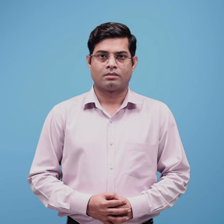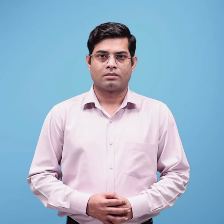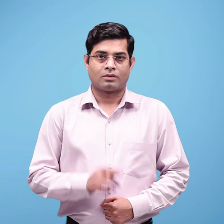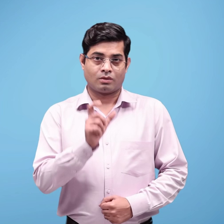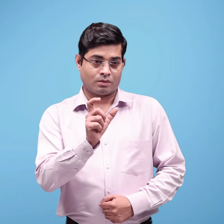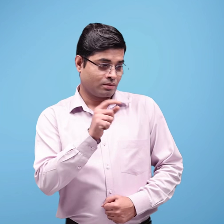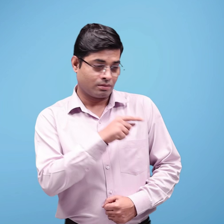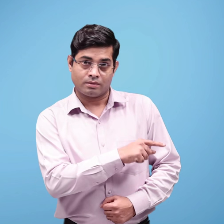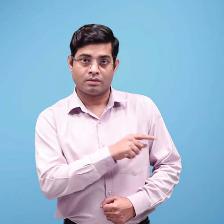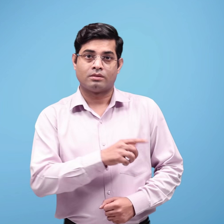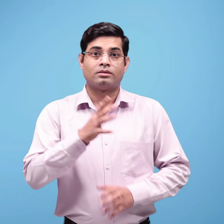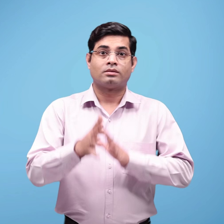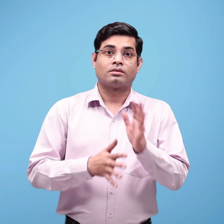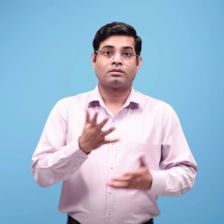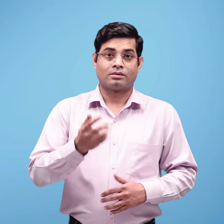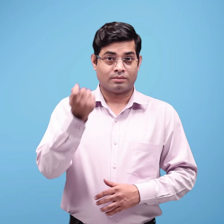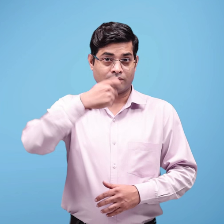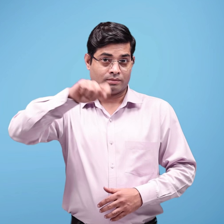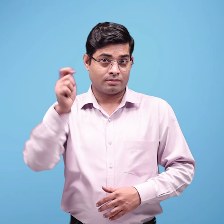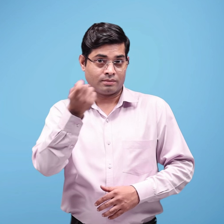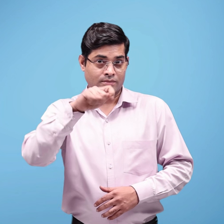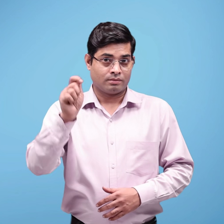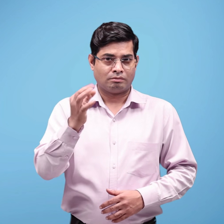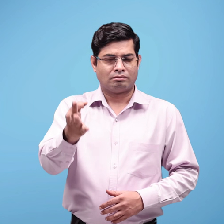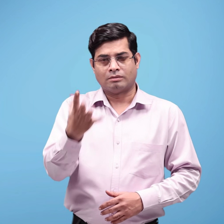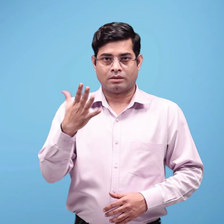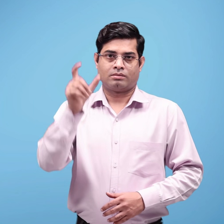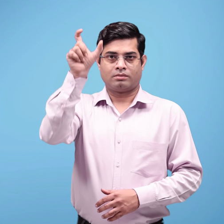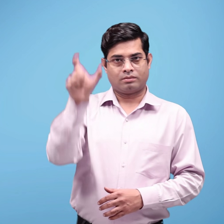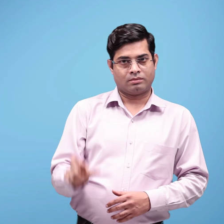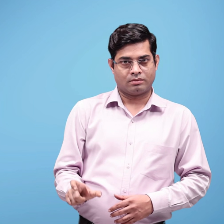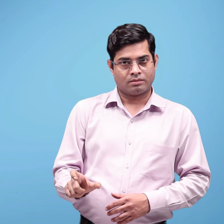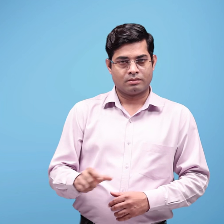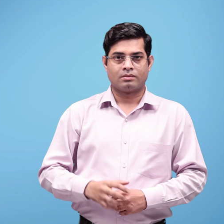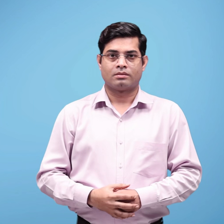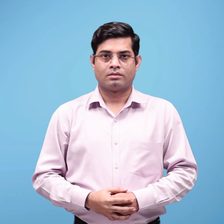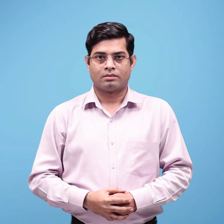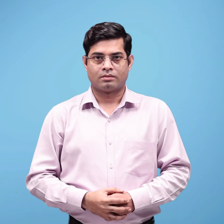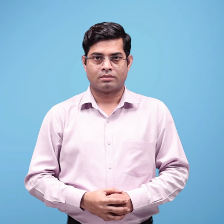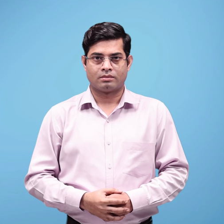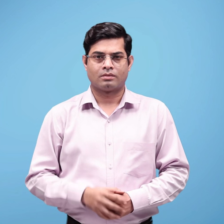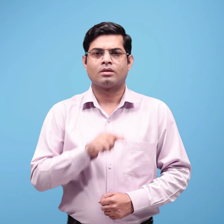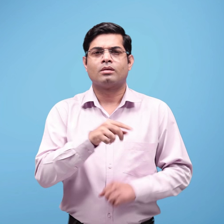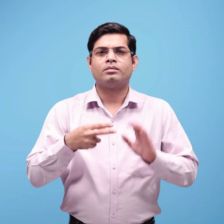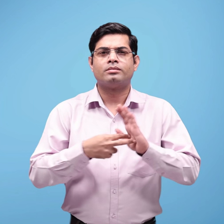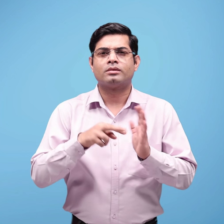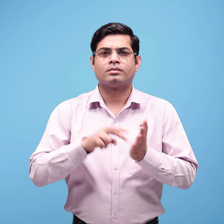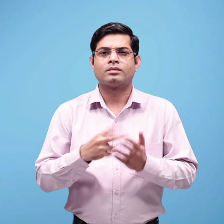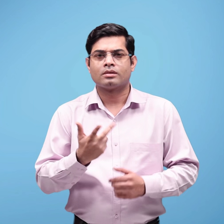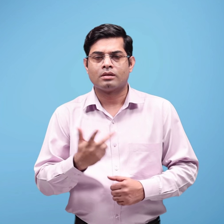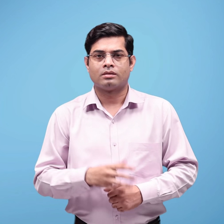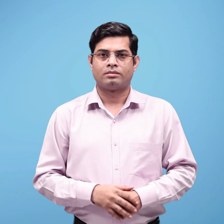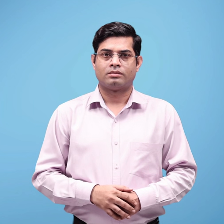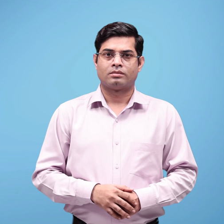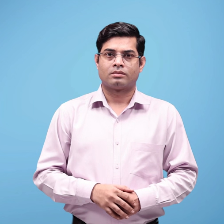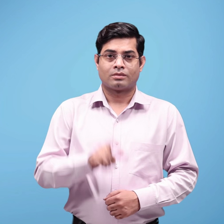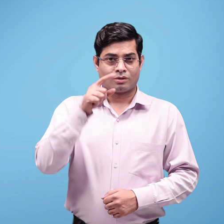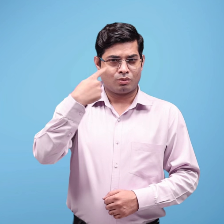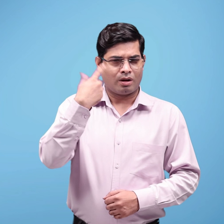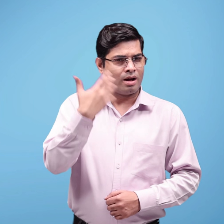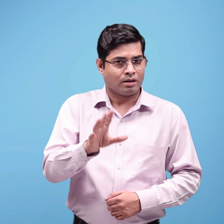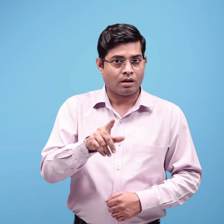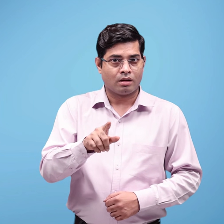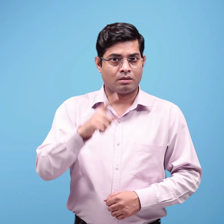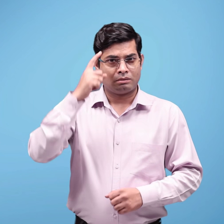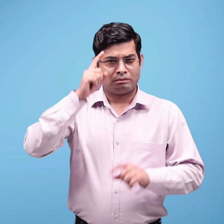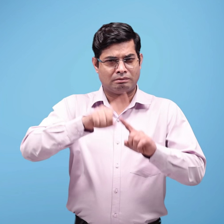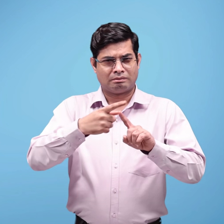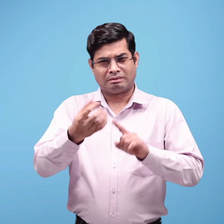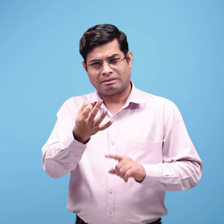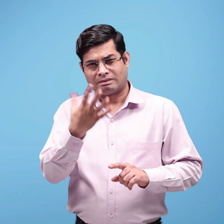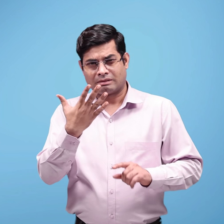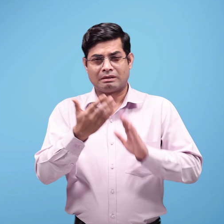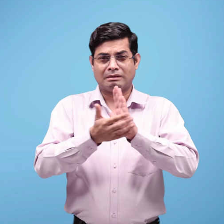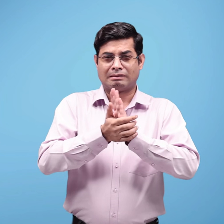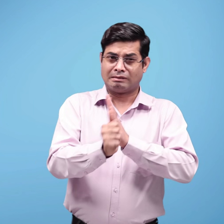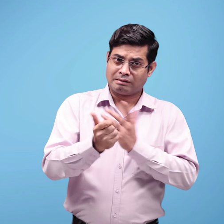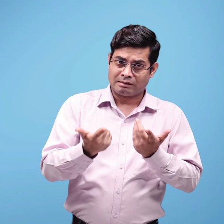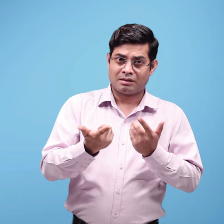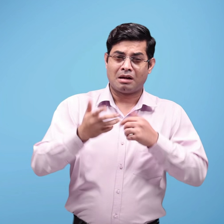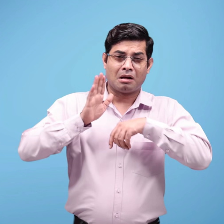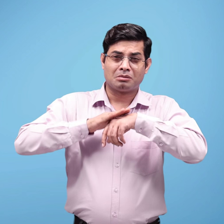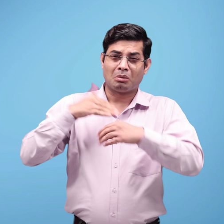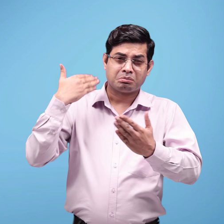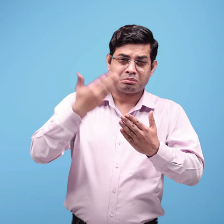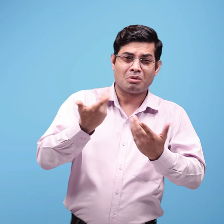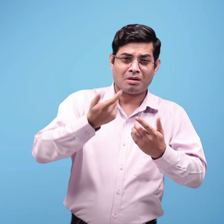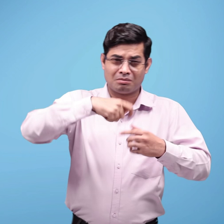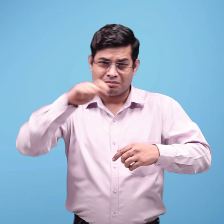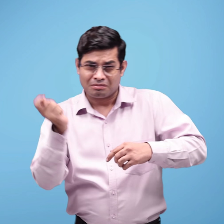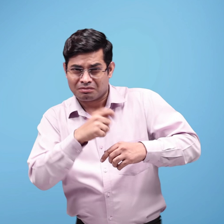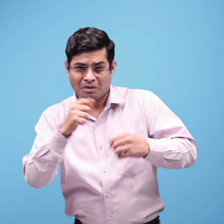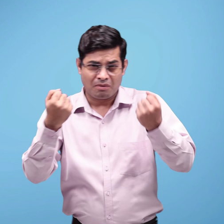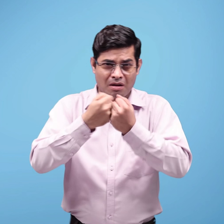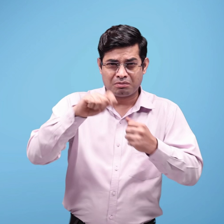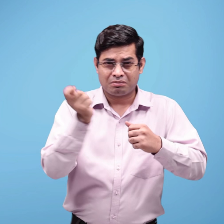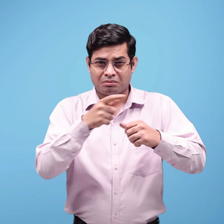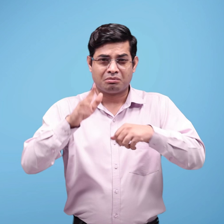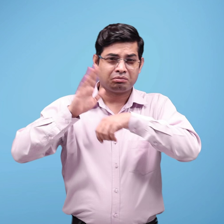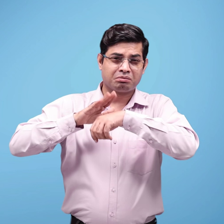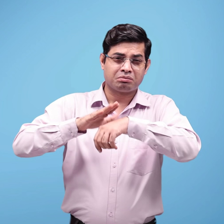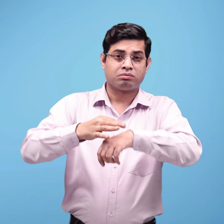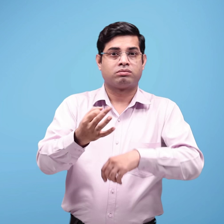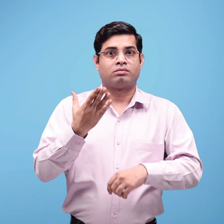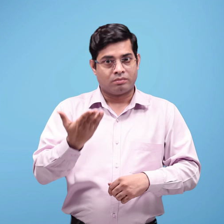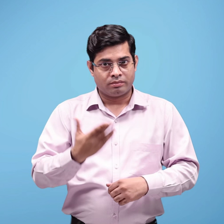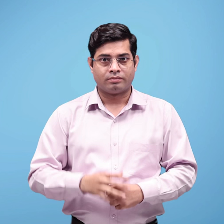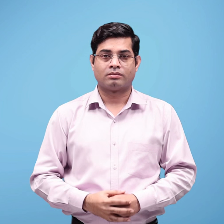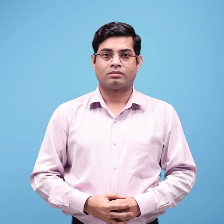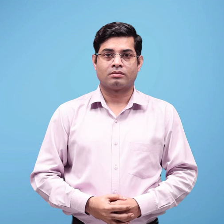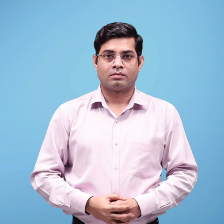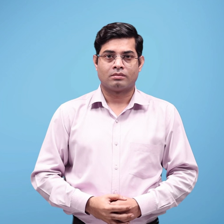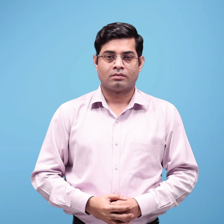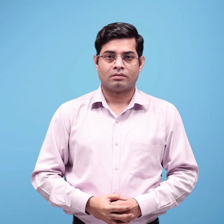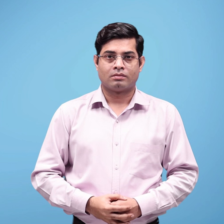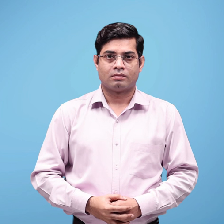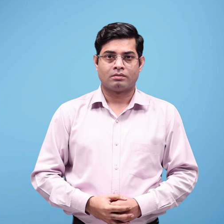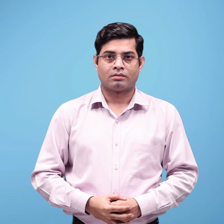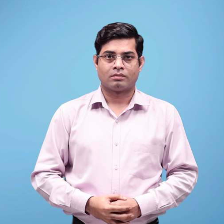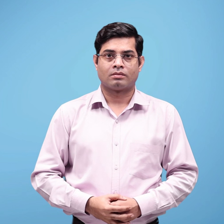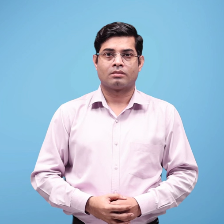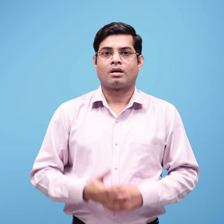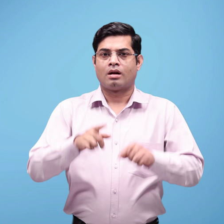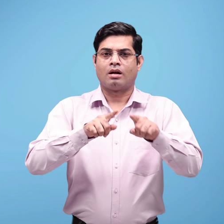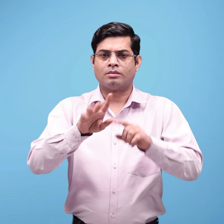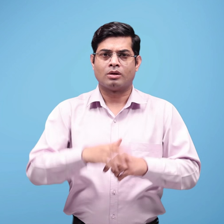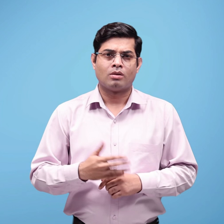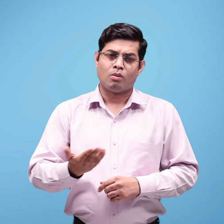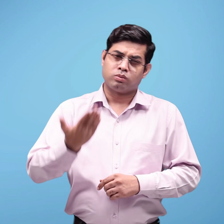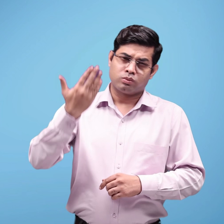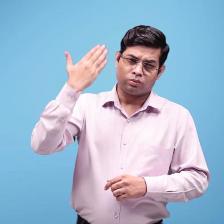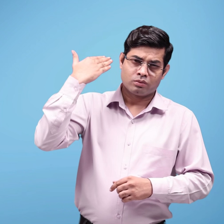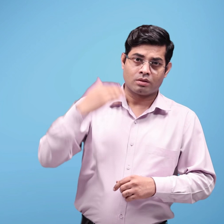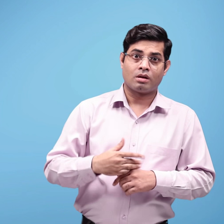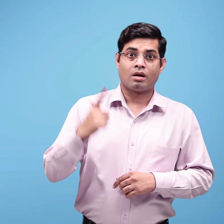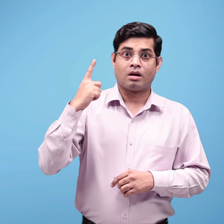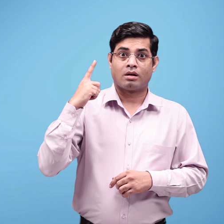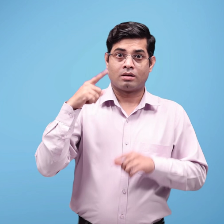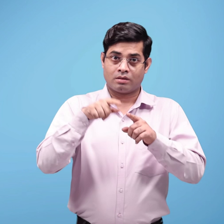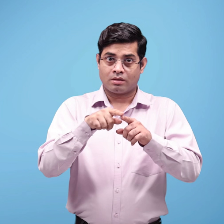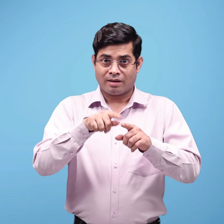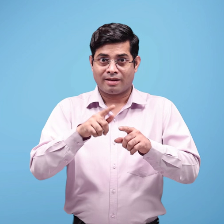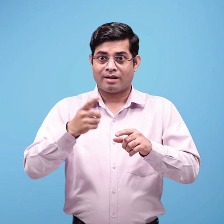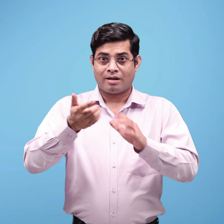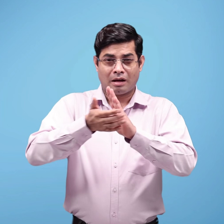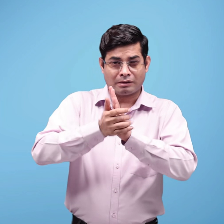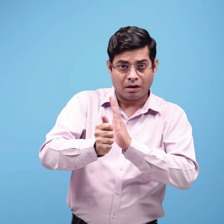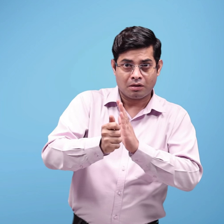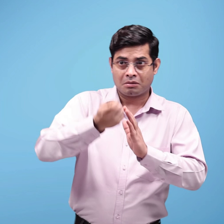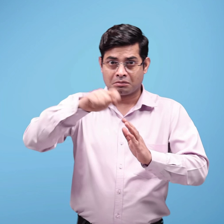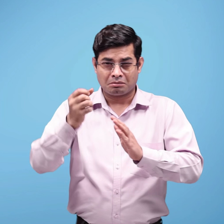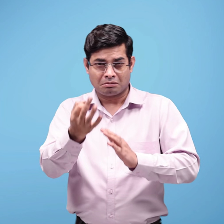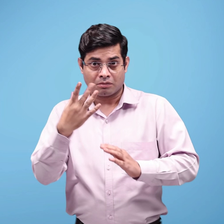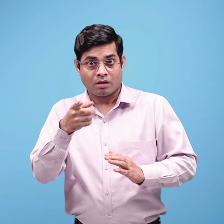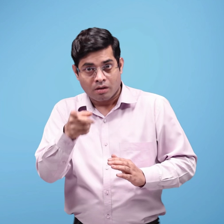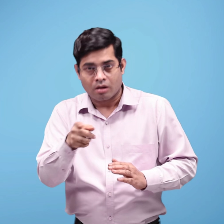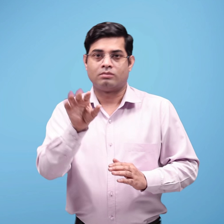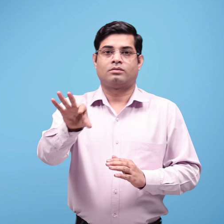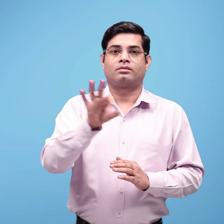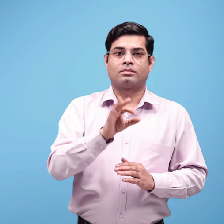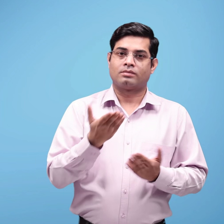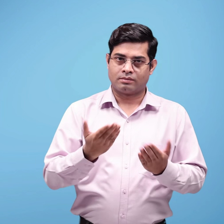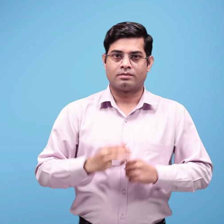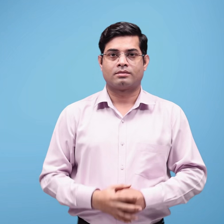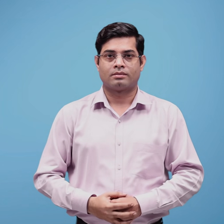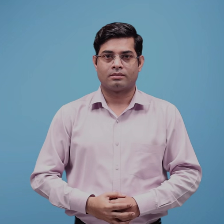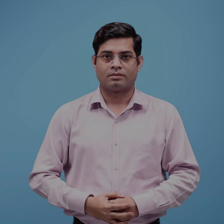warrior This sign means warrior. It refers to a skilled and experienced person who has fought in wars. For example, in the past, sometimes leaders were chosen who were brave and skilful warriors.